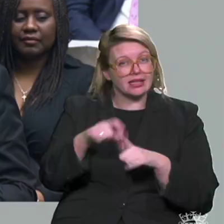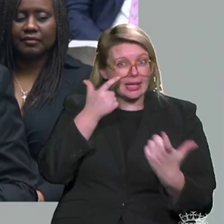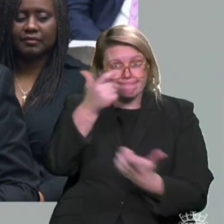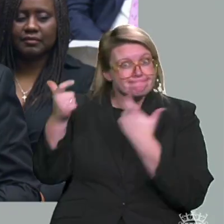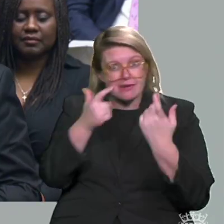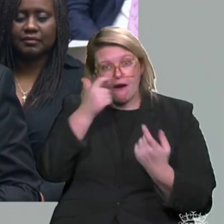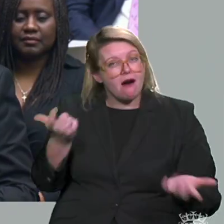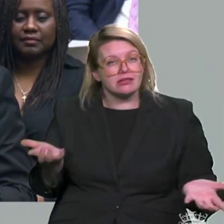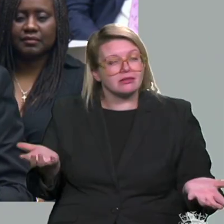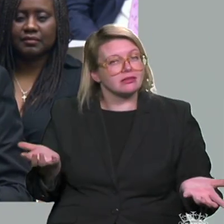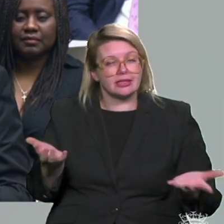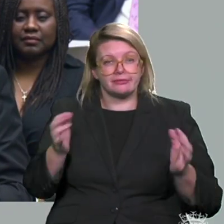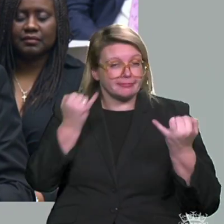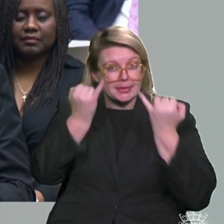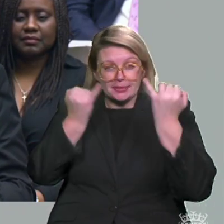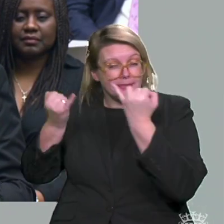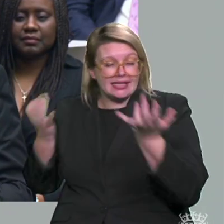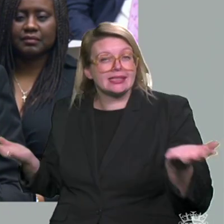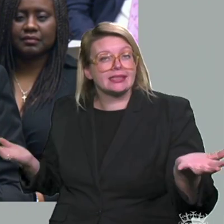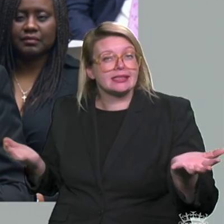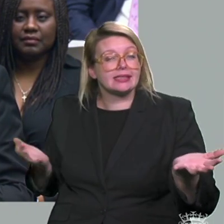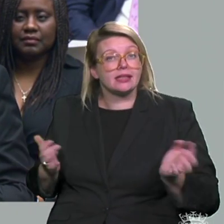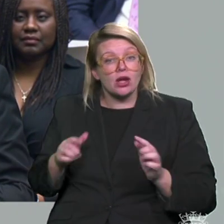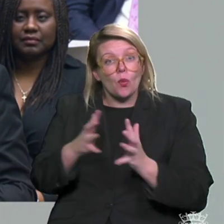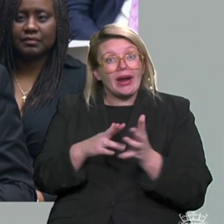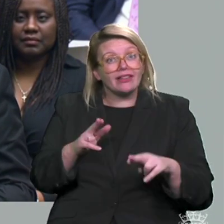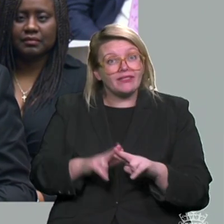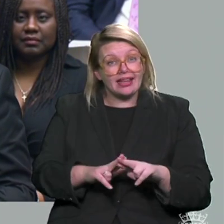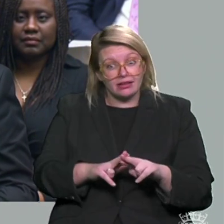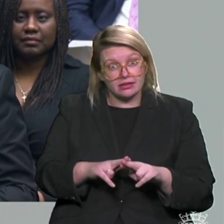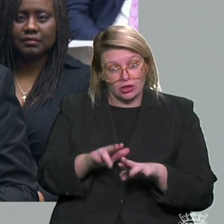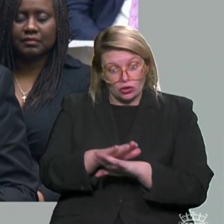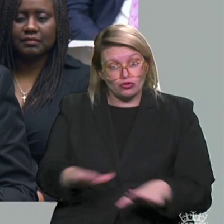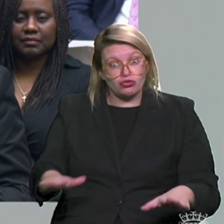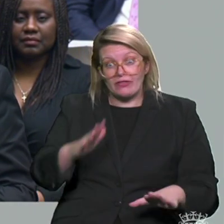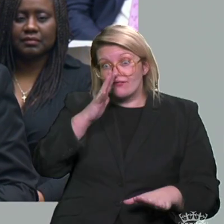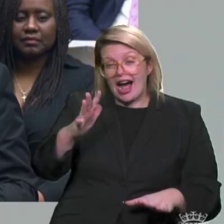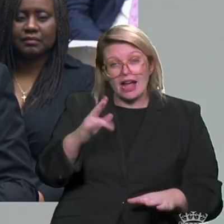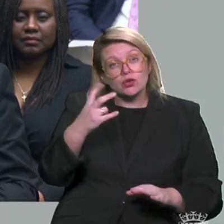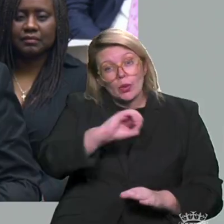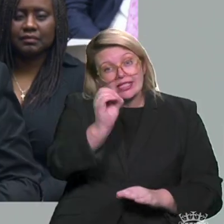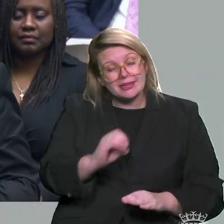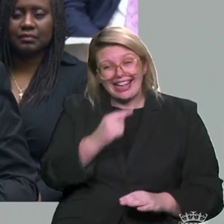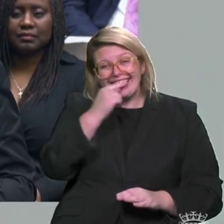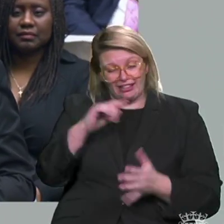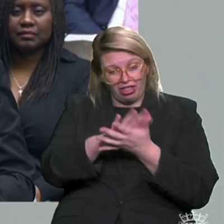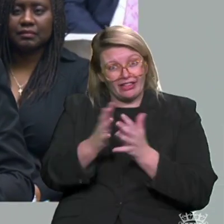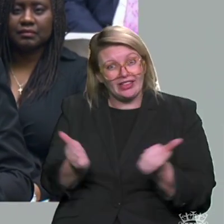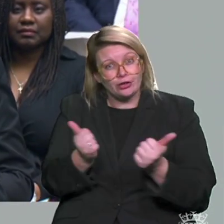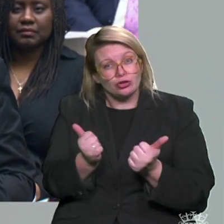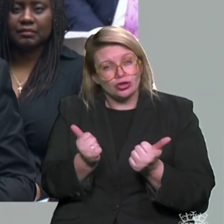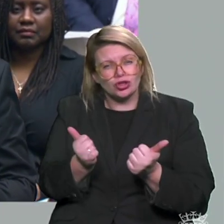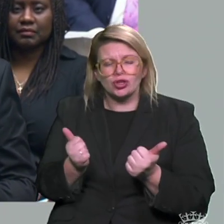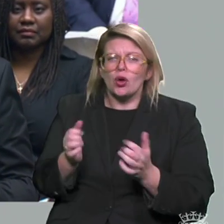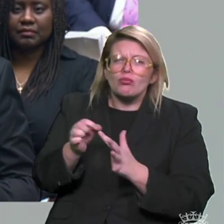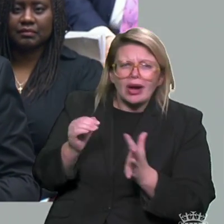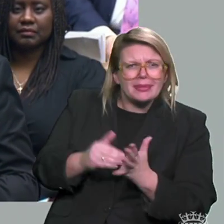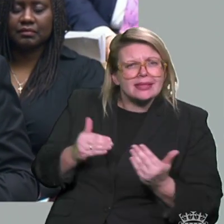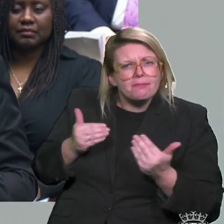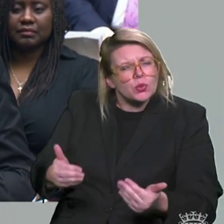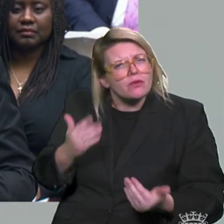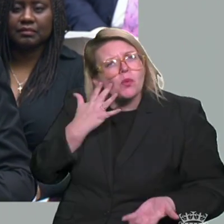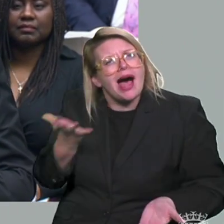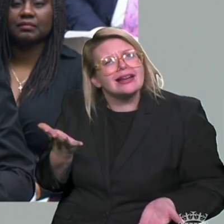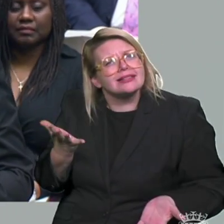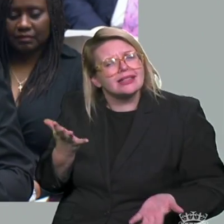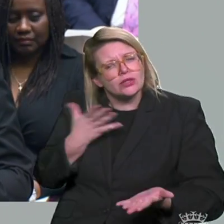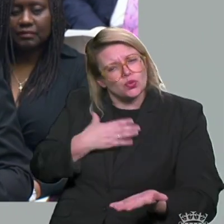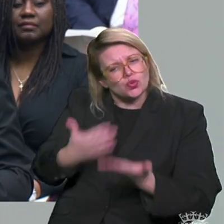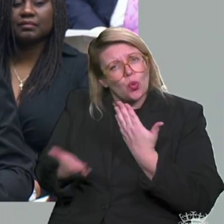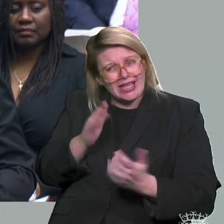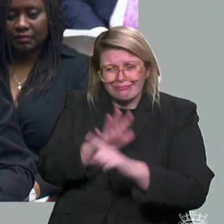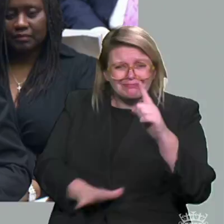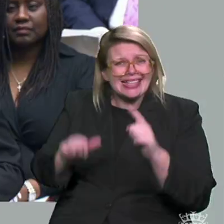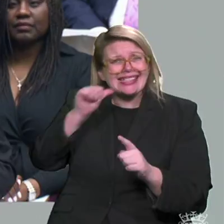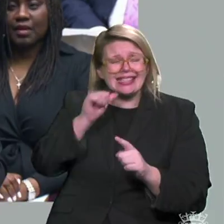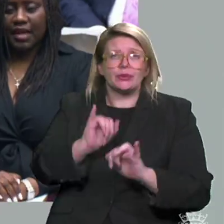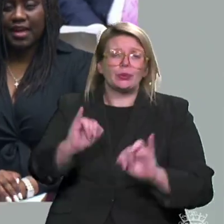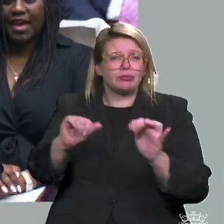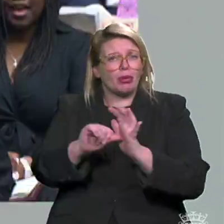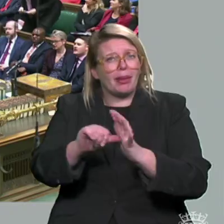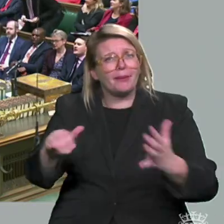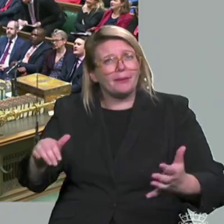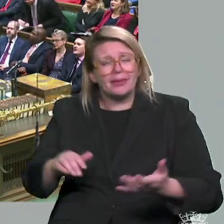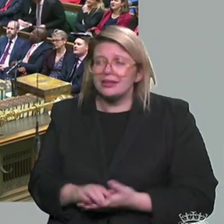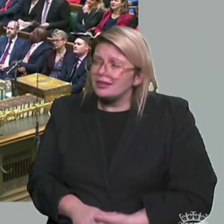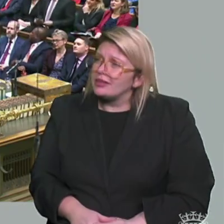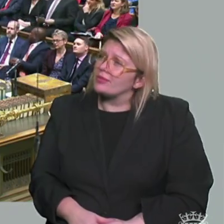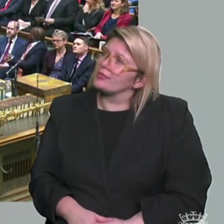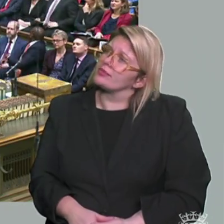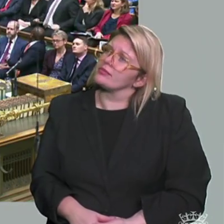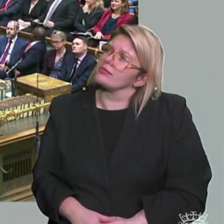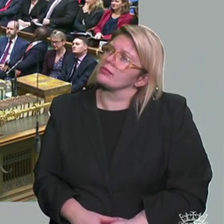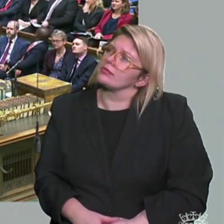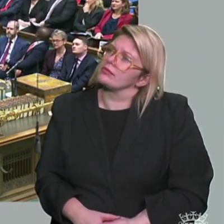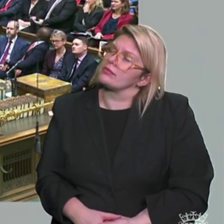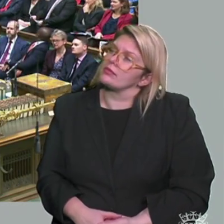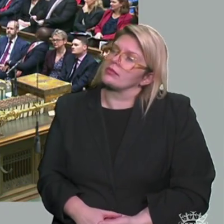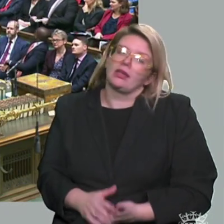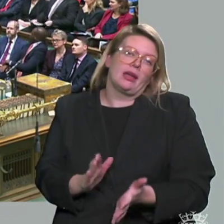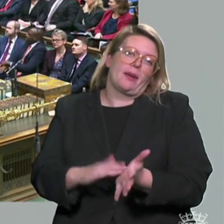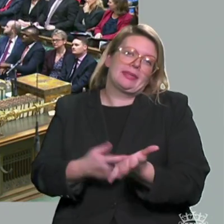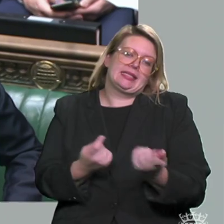More than 25% of five-year-olds in Wakefield already have visible tooth decay, so when will the Prime Minister stop dithering and take action to address our national dental emergency?